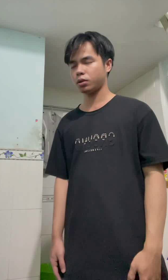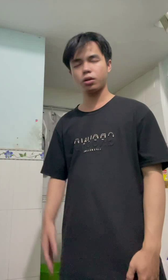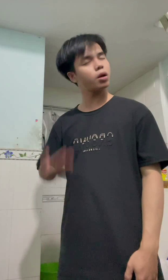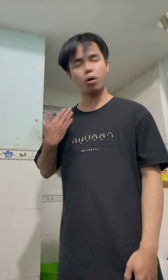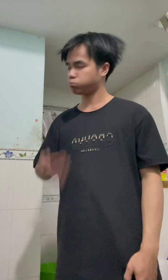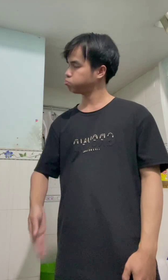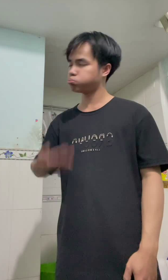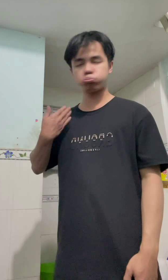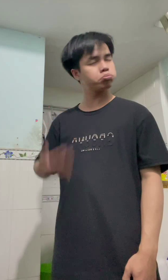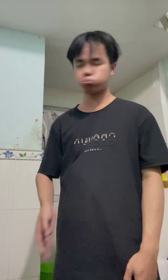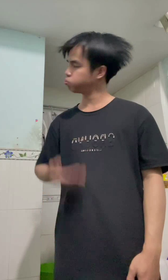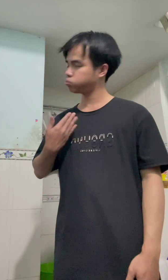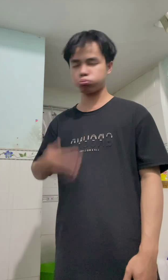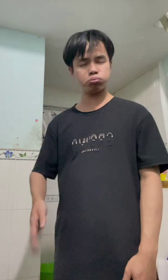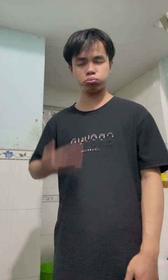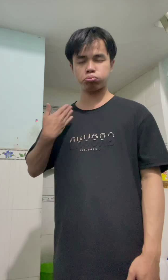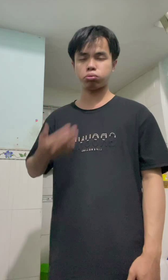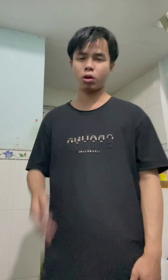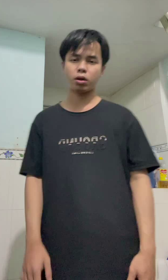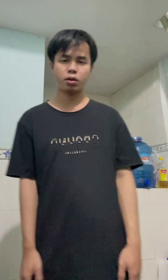nong